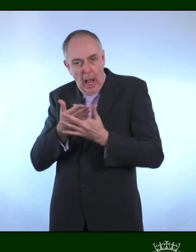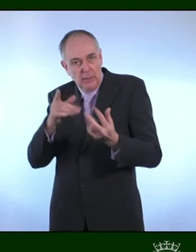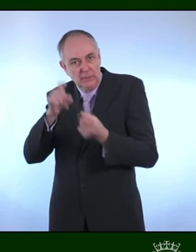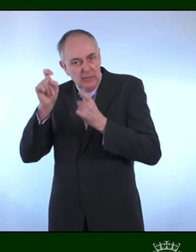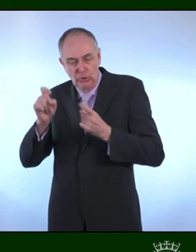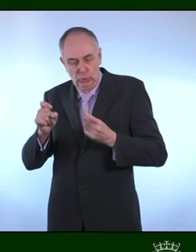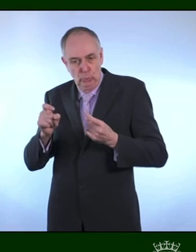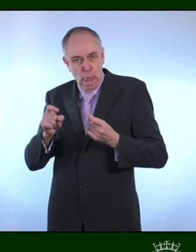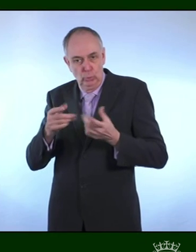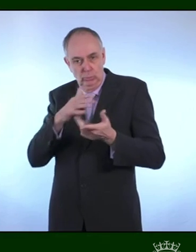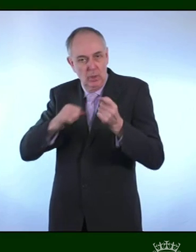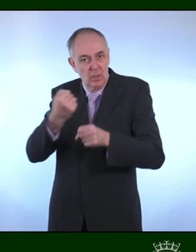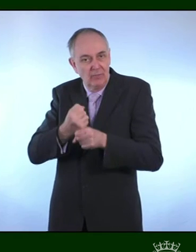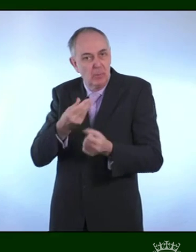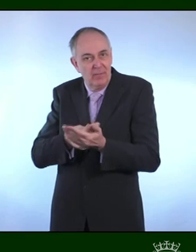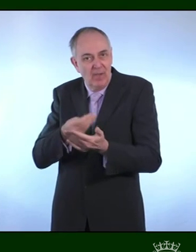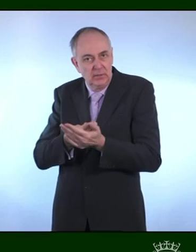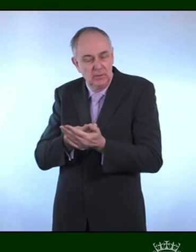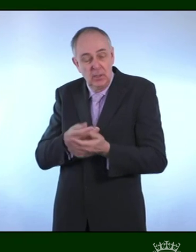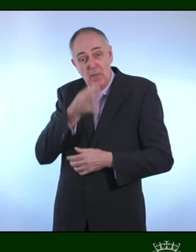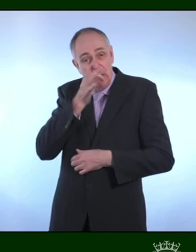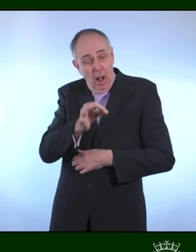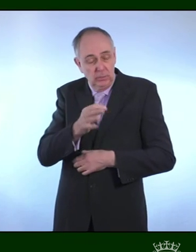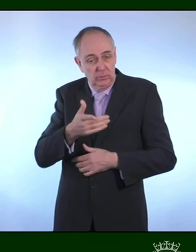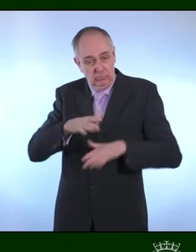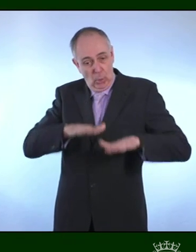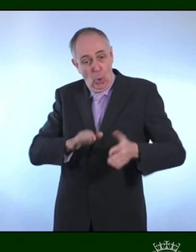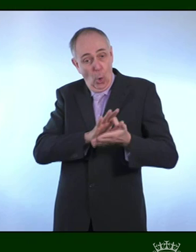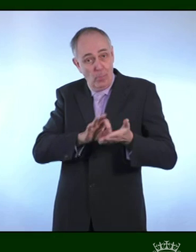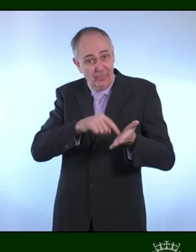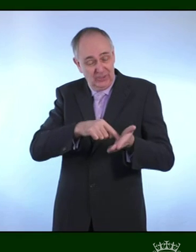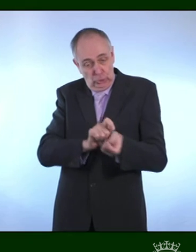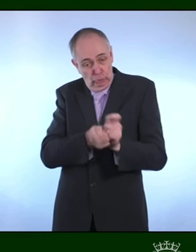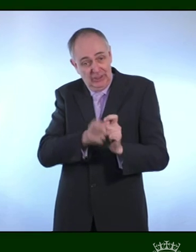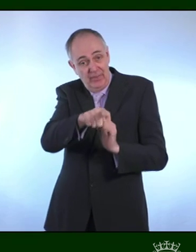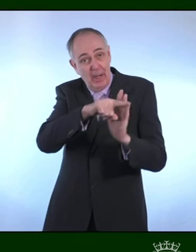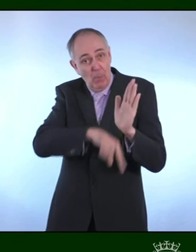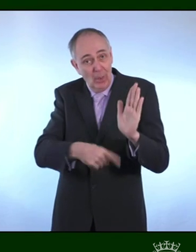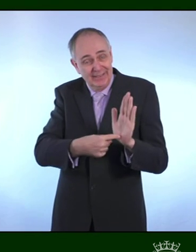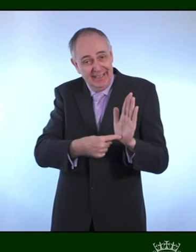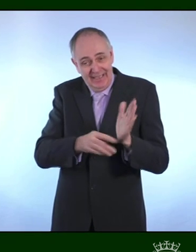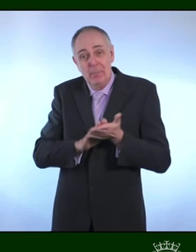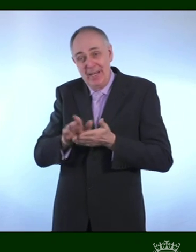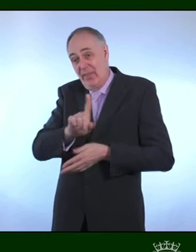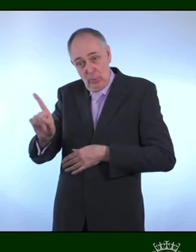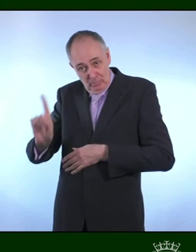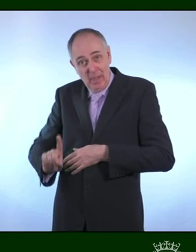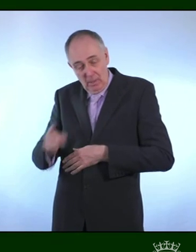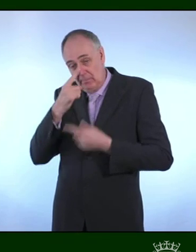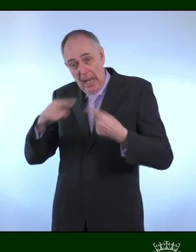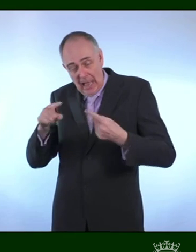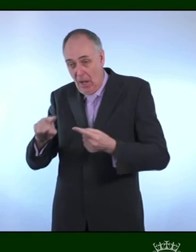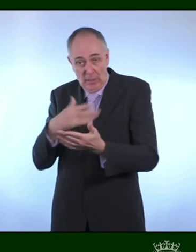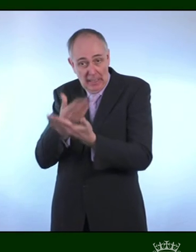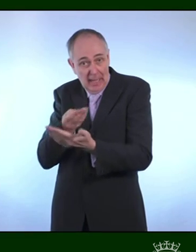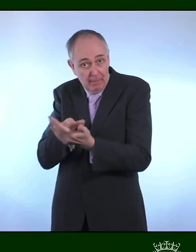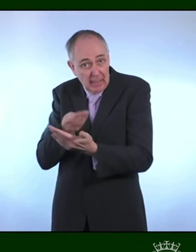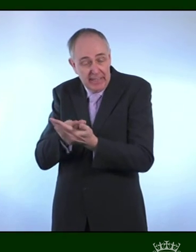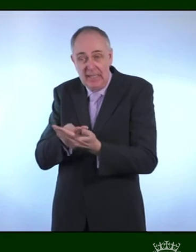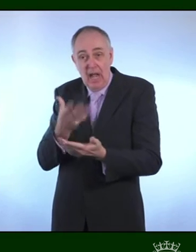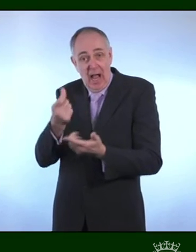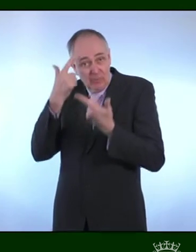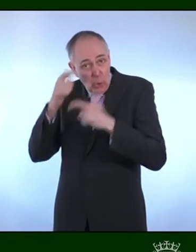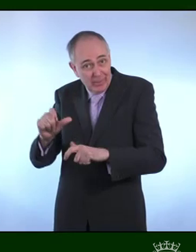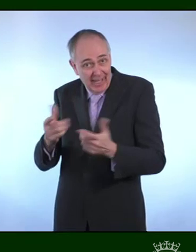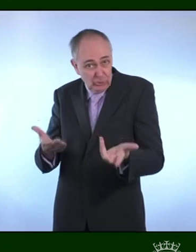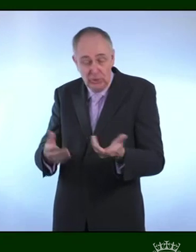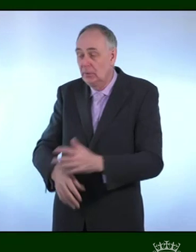Will the Prime Minister encourage the Home Office urgently to radically reform its policies so that everybody can access the support and accommodation they need to get through this crisis?